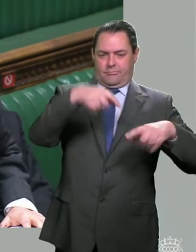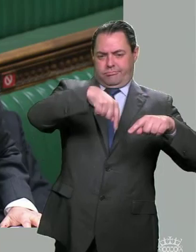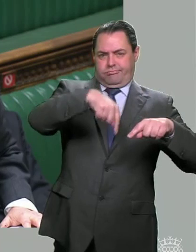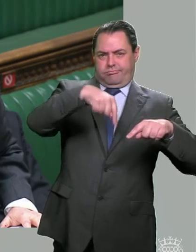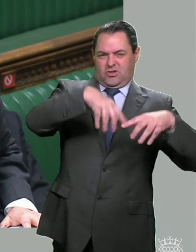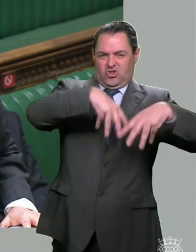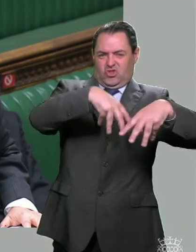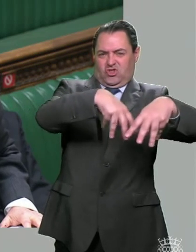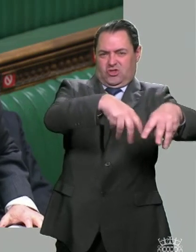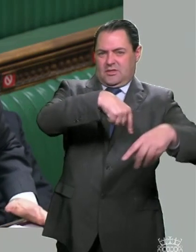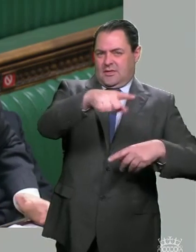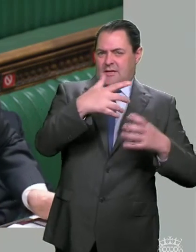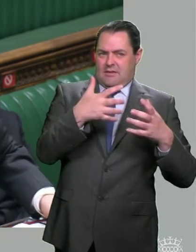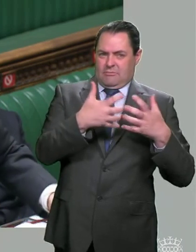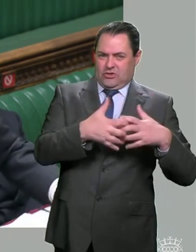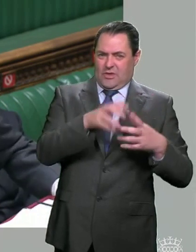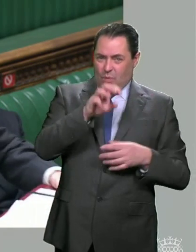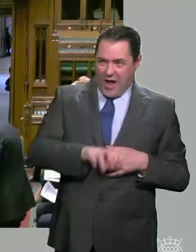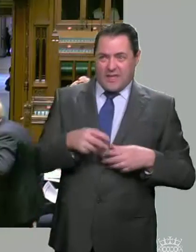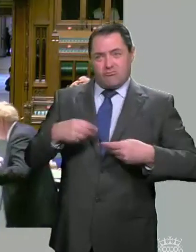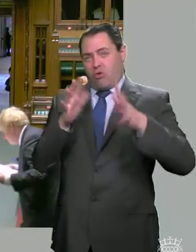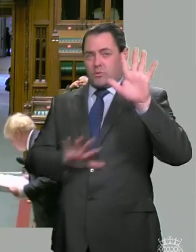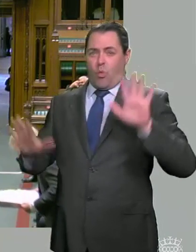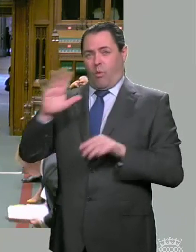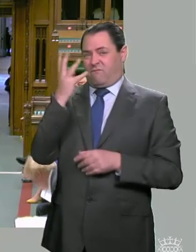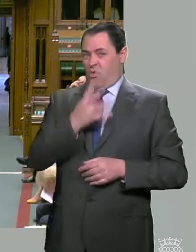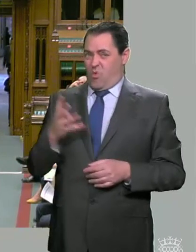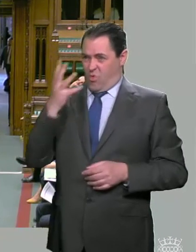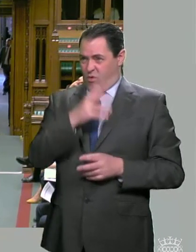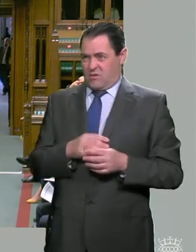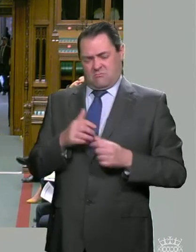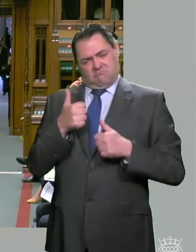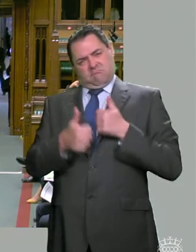I think it is a tribute to the Union that the right honourable Member for Ross, Skye and Lochaber seeks to undermine.